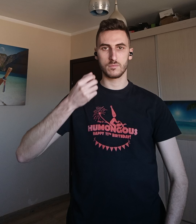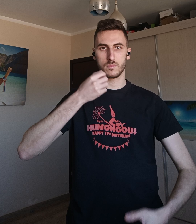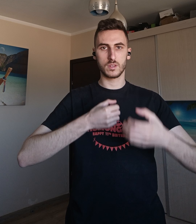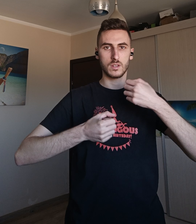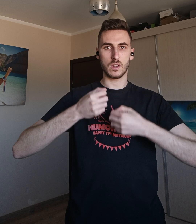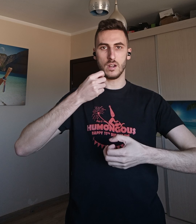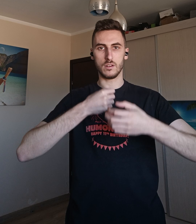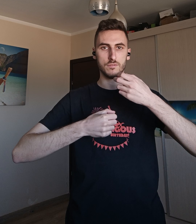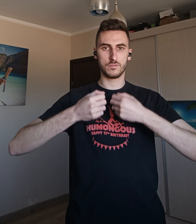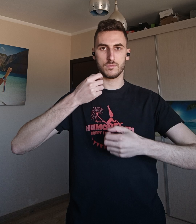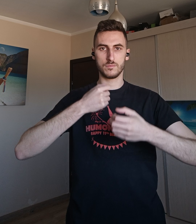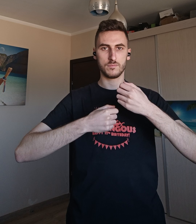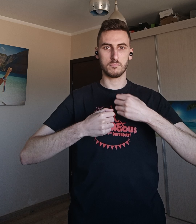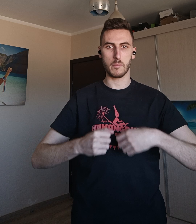חלב